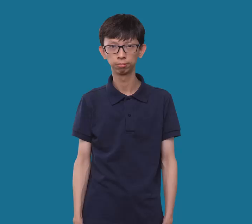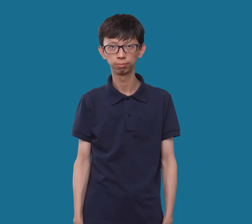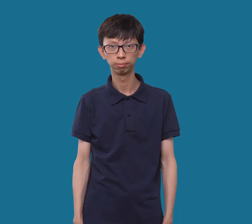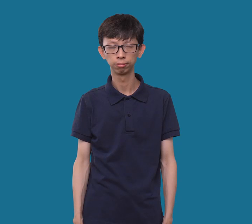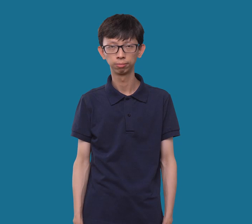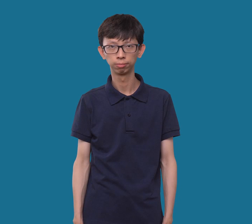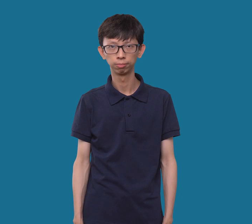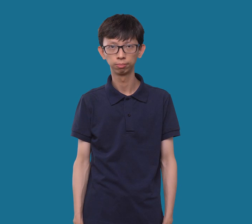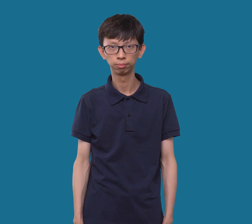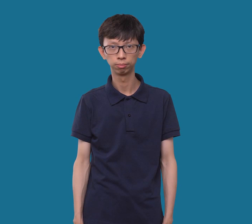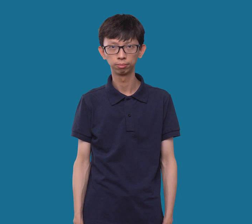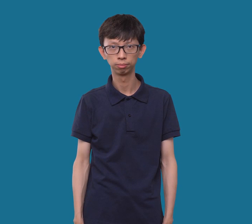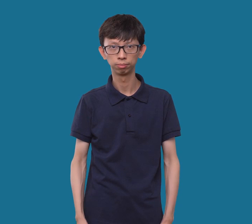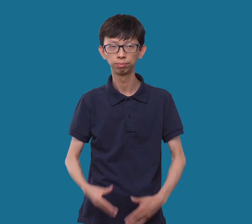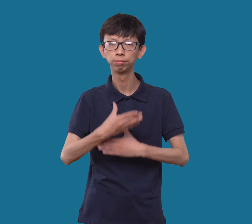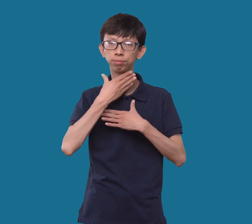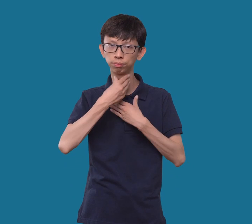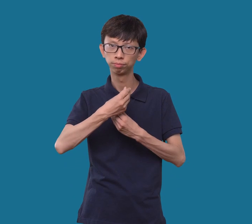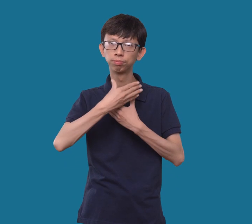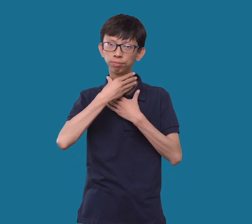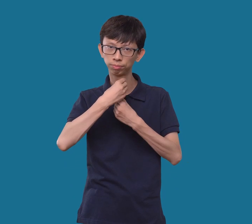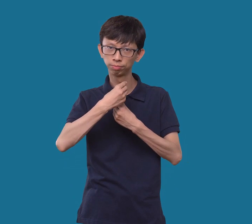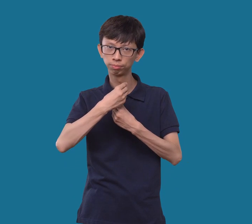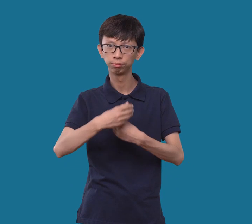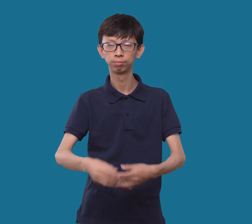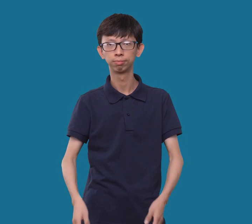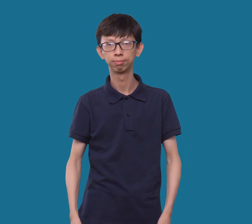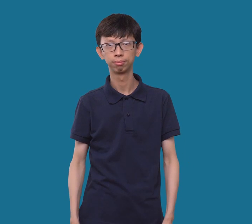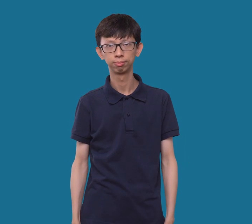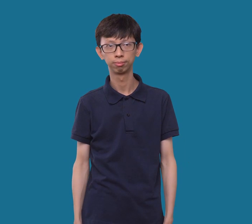khát vọng